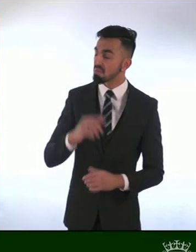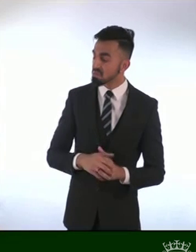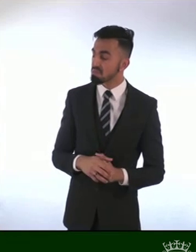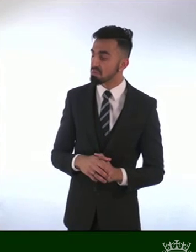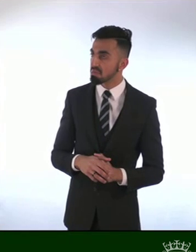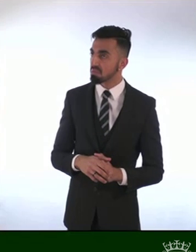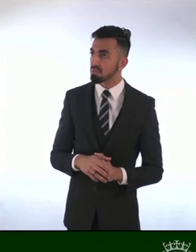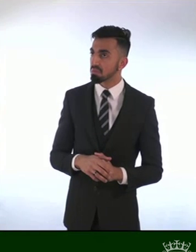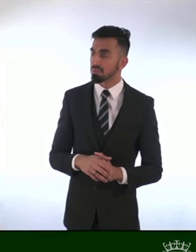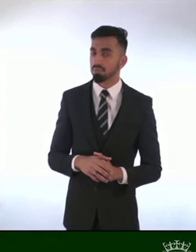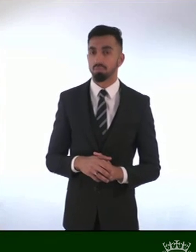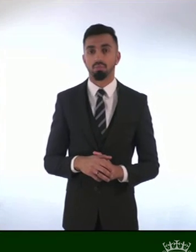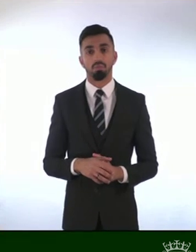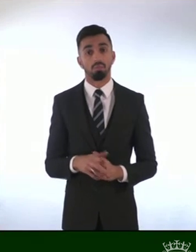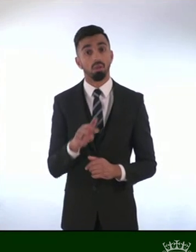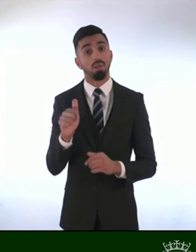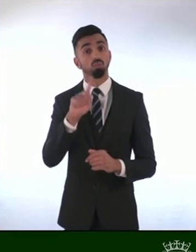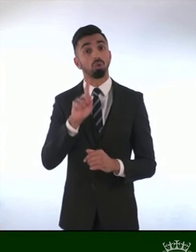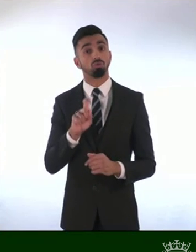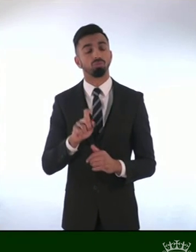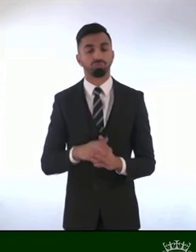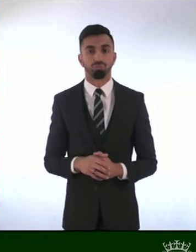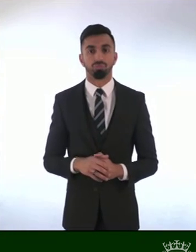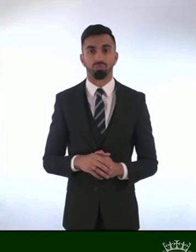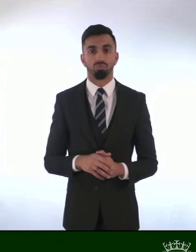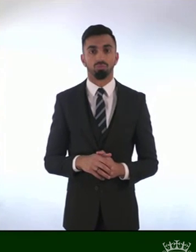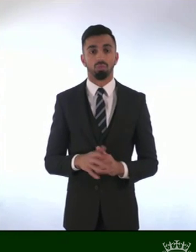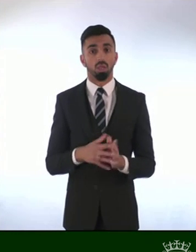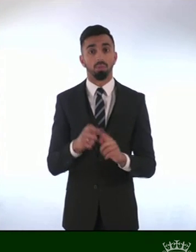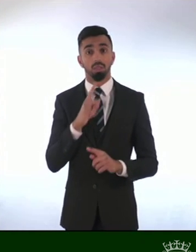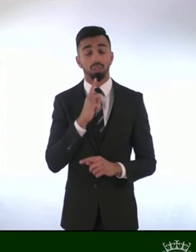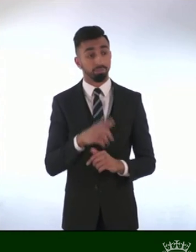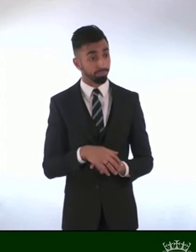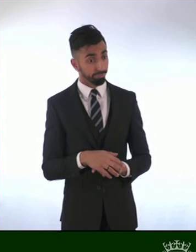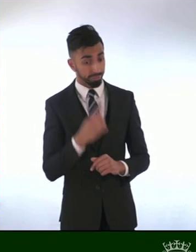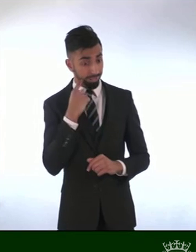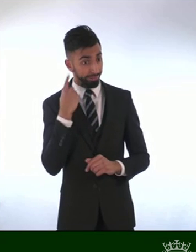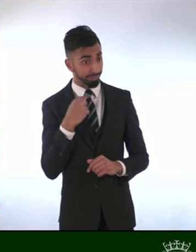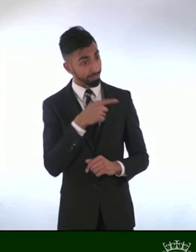I welcome the measures, but yesterday’s statement offered nothing for the self-employed.